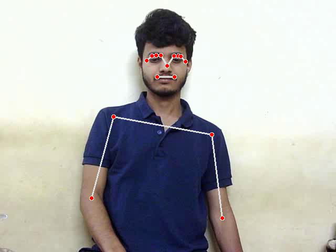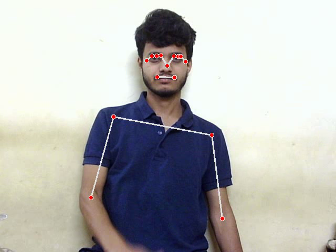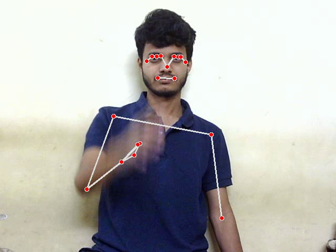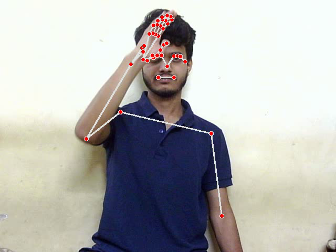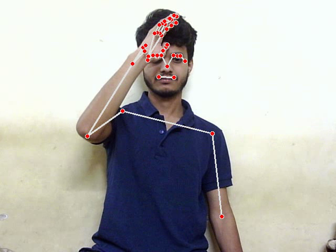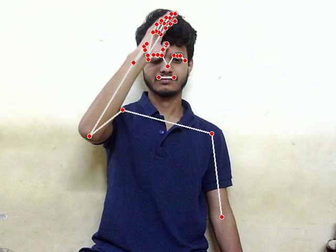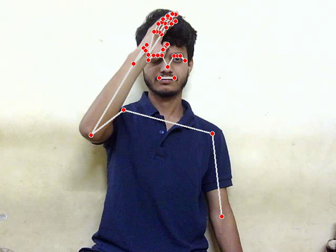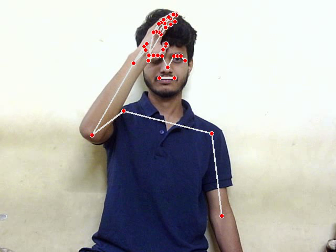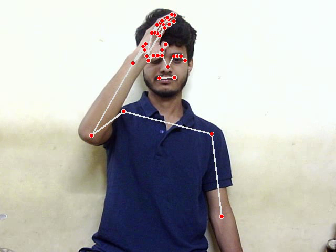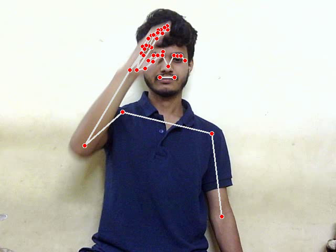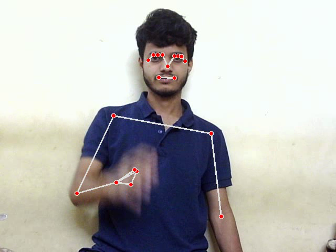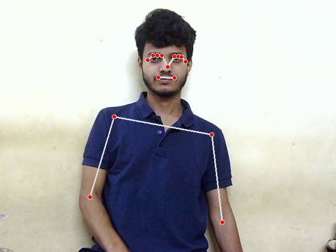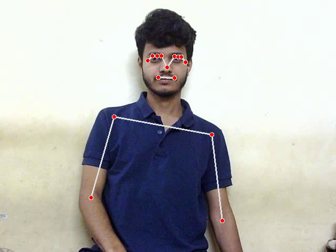father